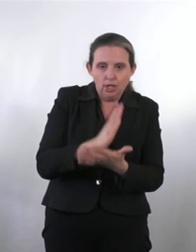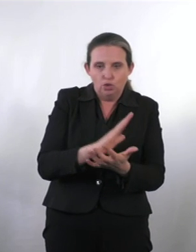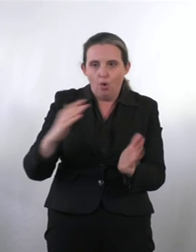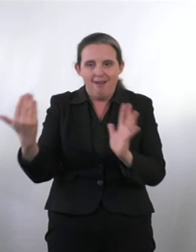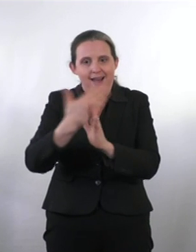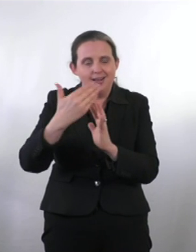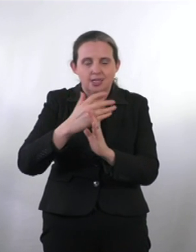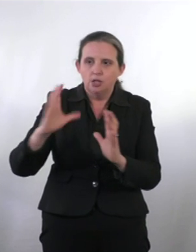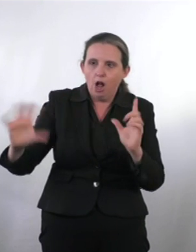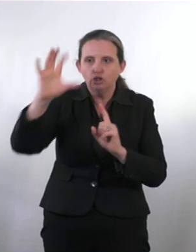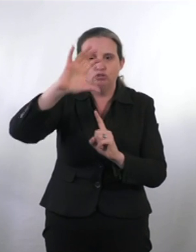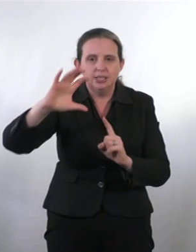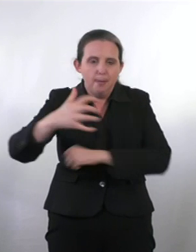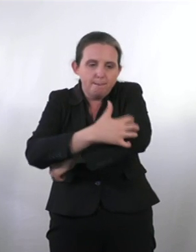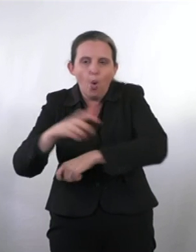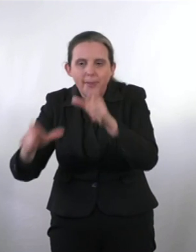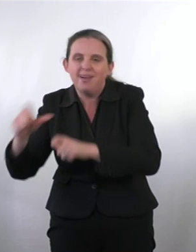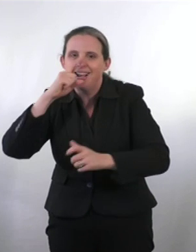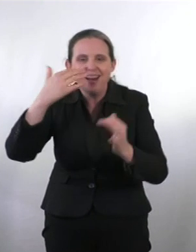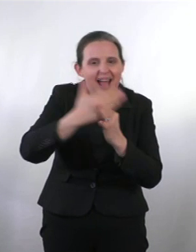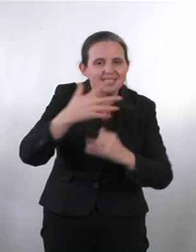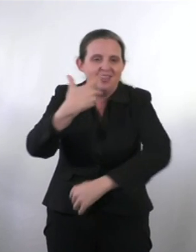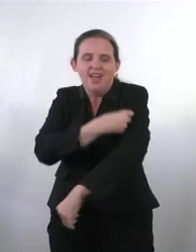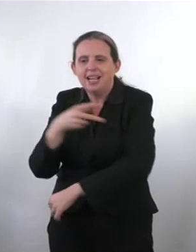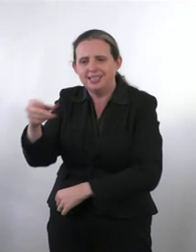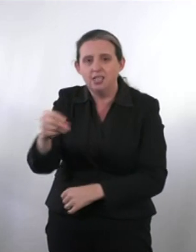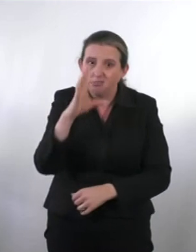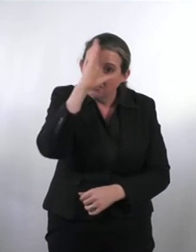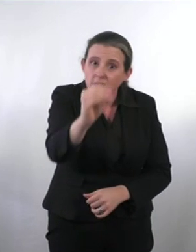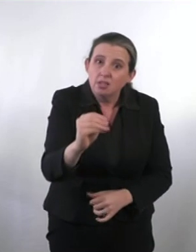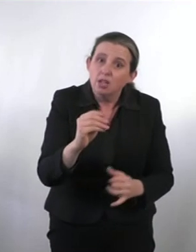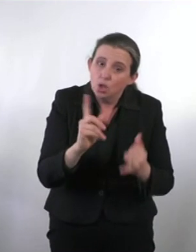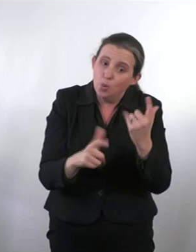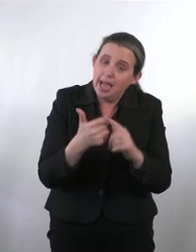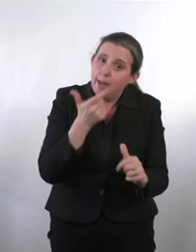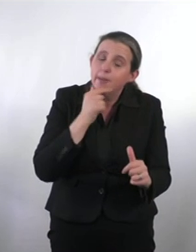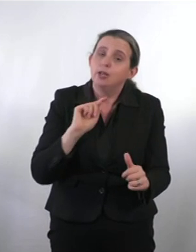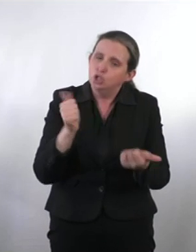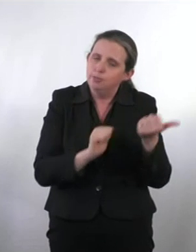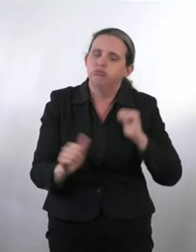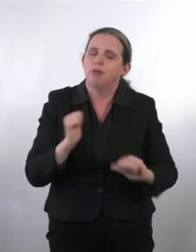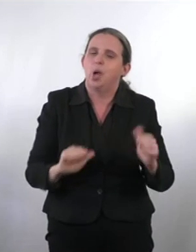I think the people of this country should be very proud of what they are doing—what you are doing.